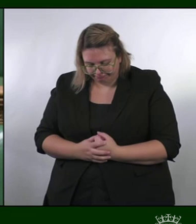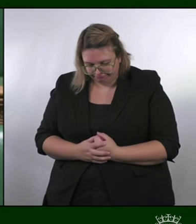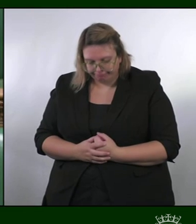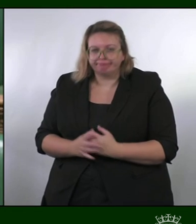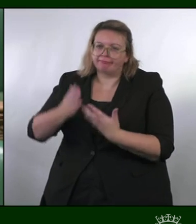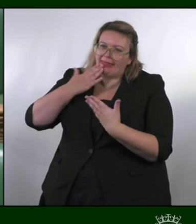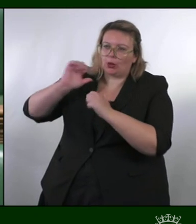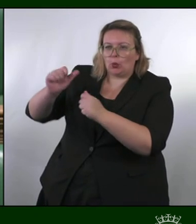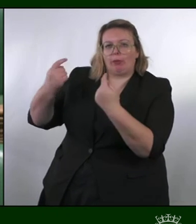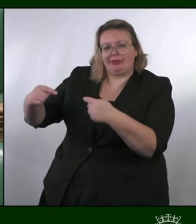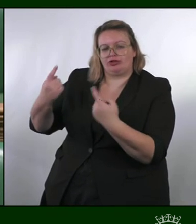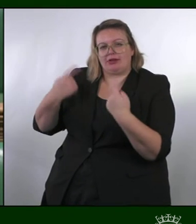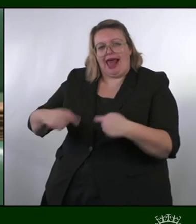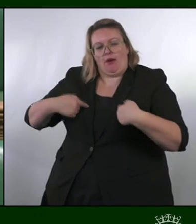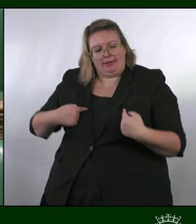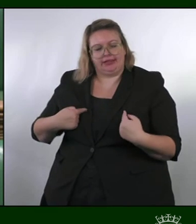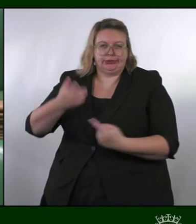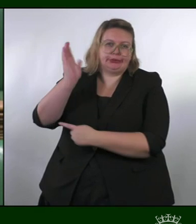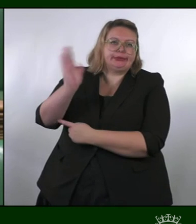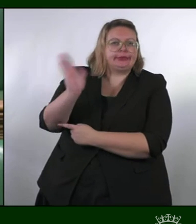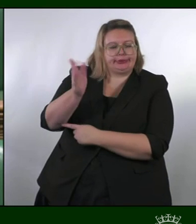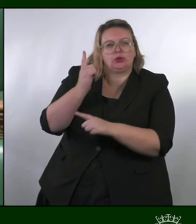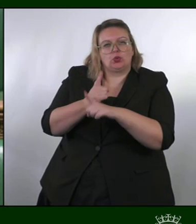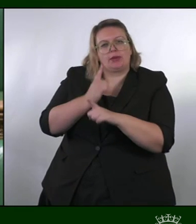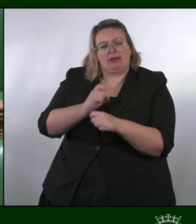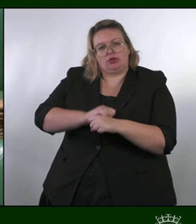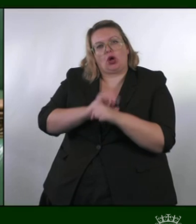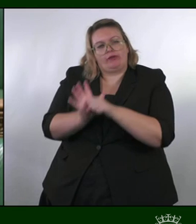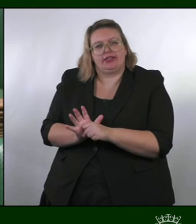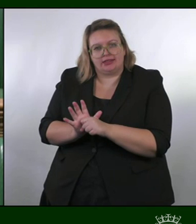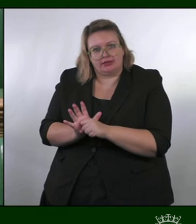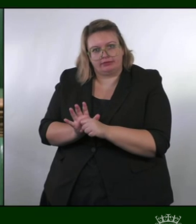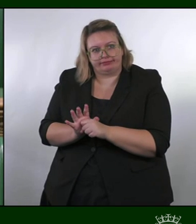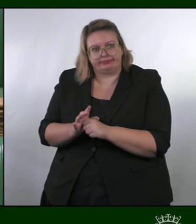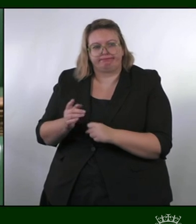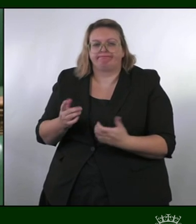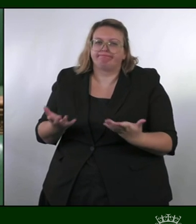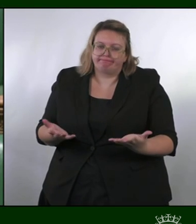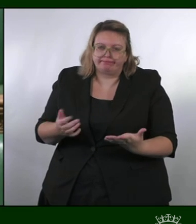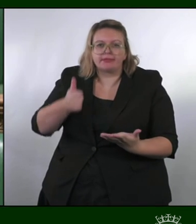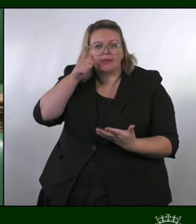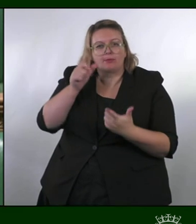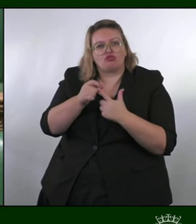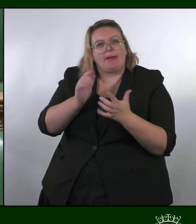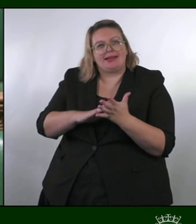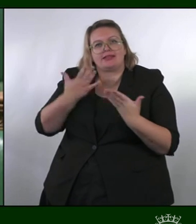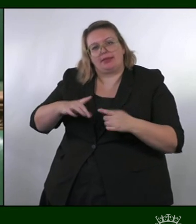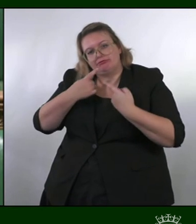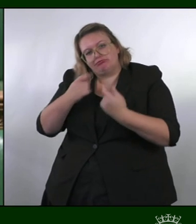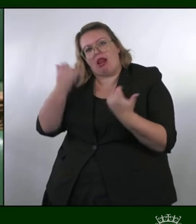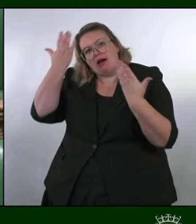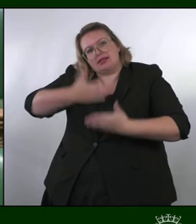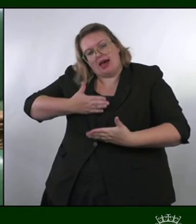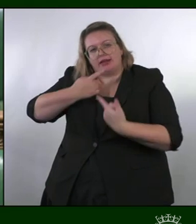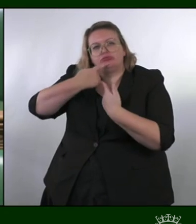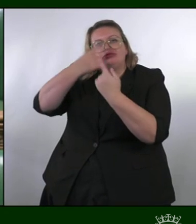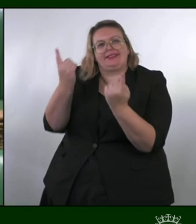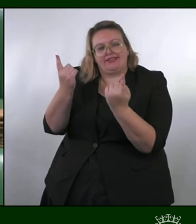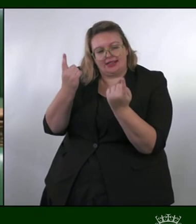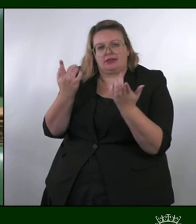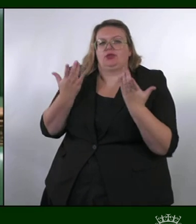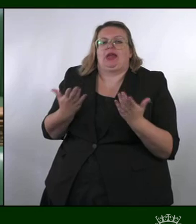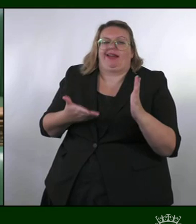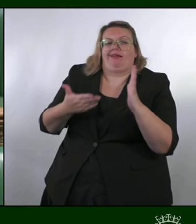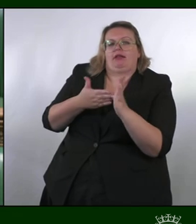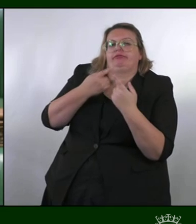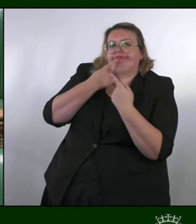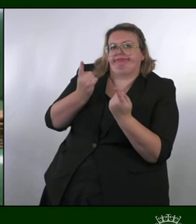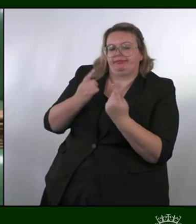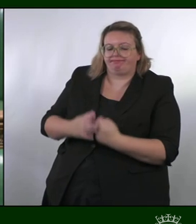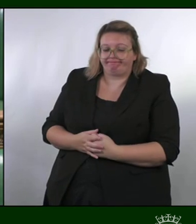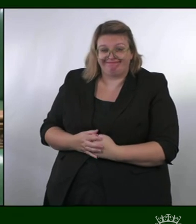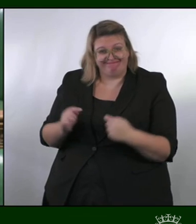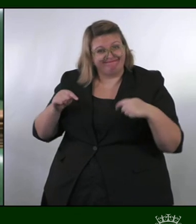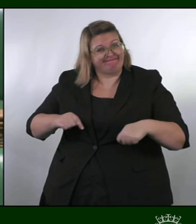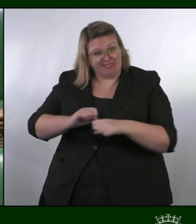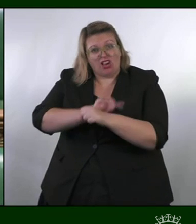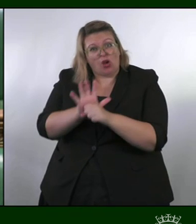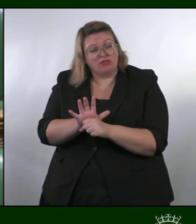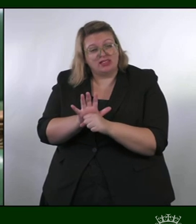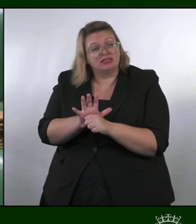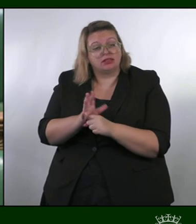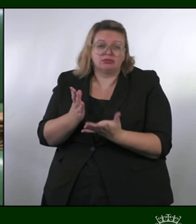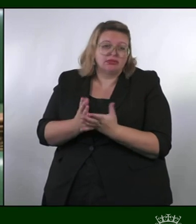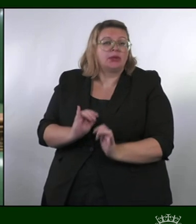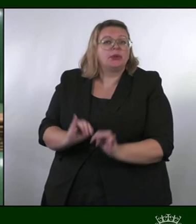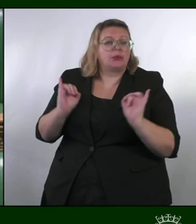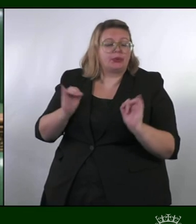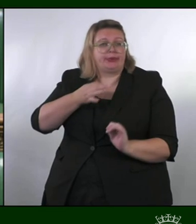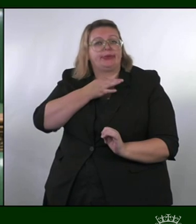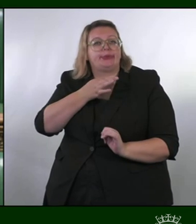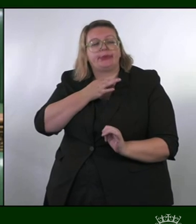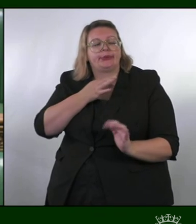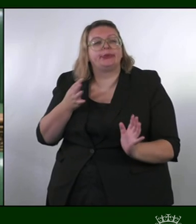The Secretary of State could not answer yesterday the question of how long Greater Manchester will be in lockdown, or what the criteria will be for leaving lockdown, so can the Minister of State today tell us how long South Yorkshire will be in lockdown?